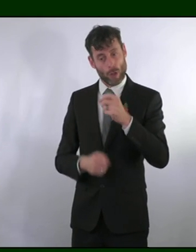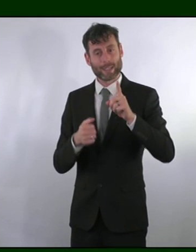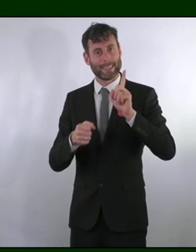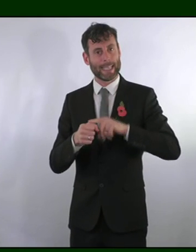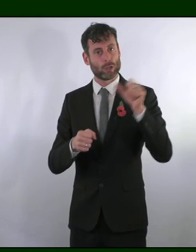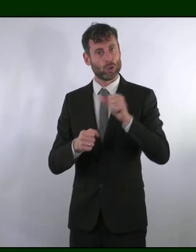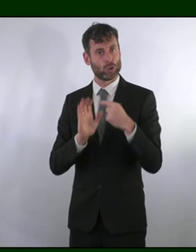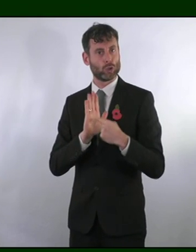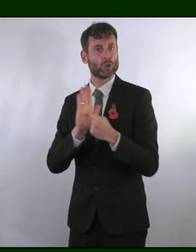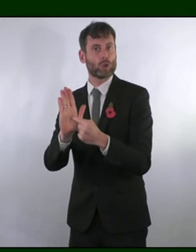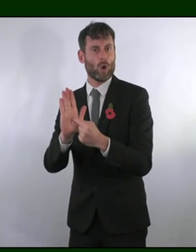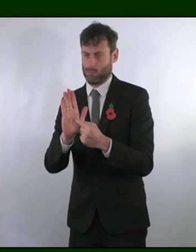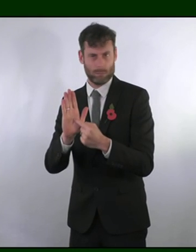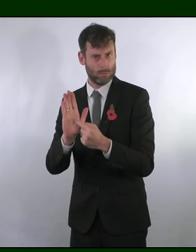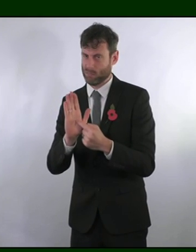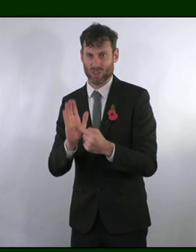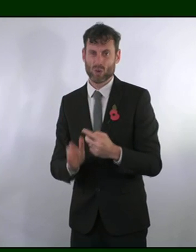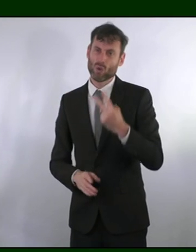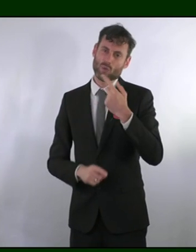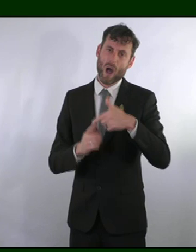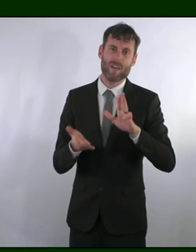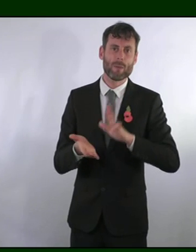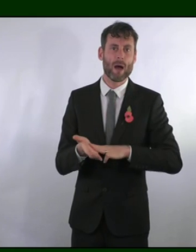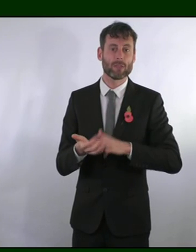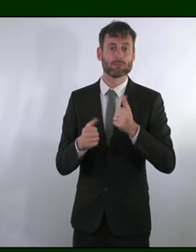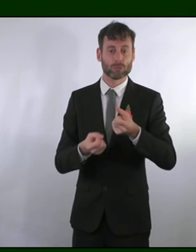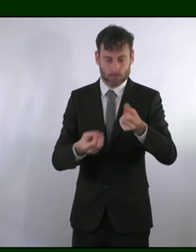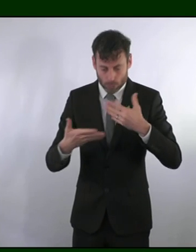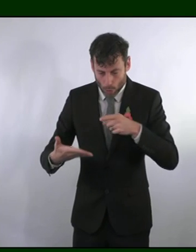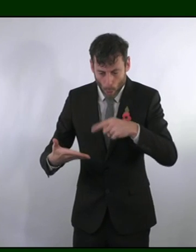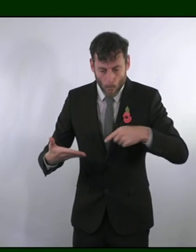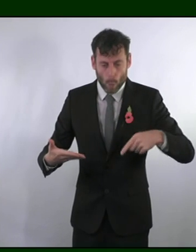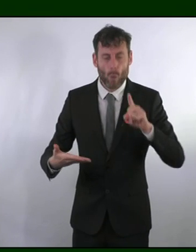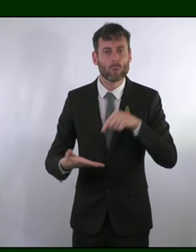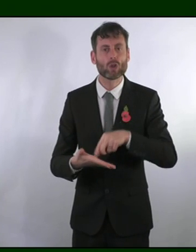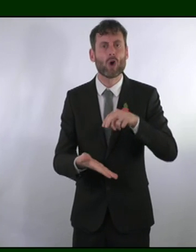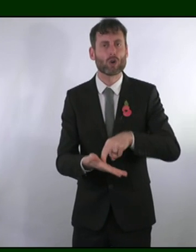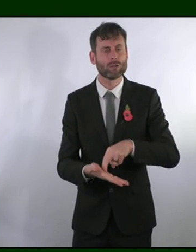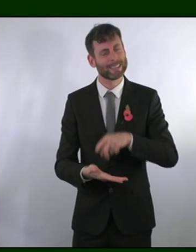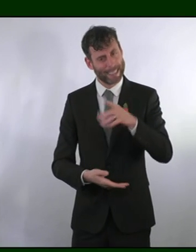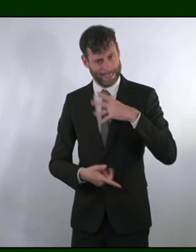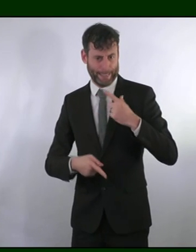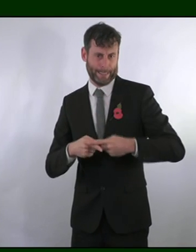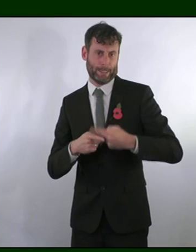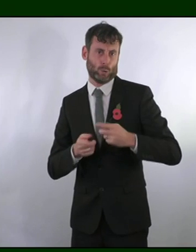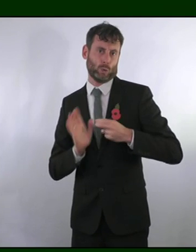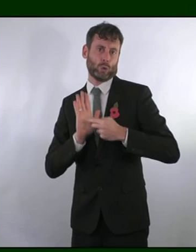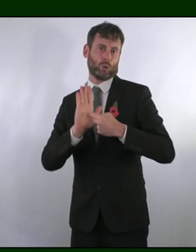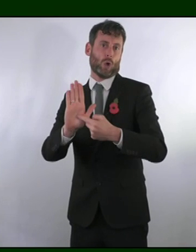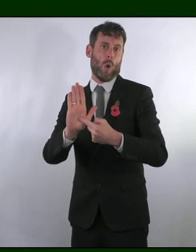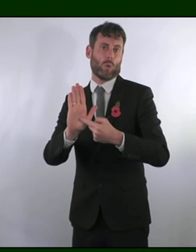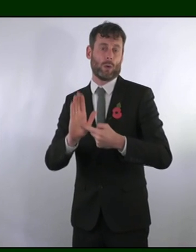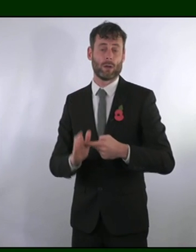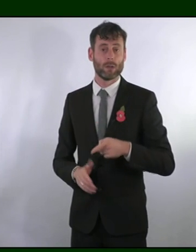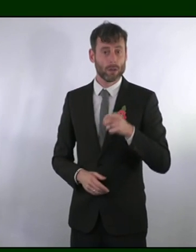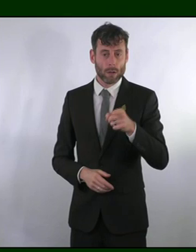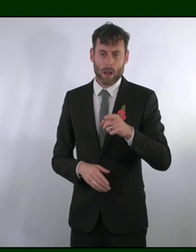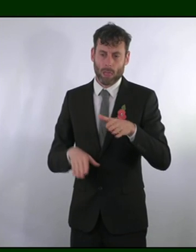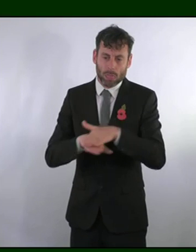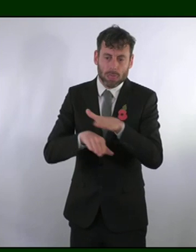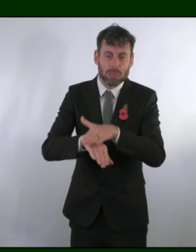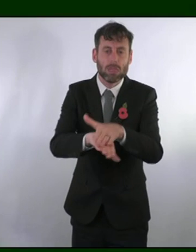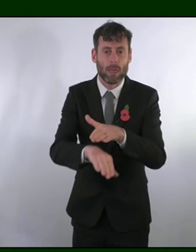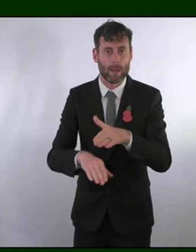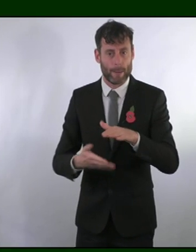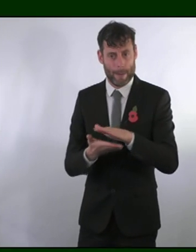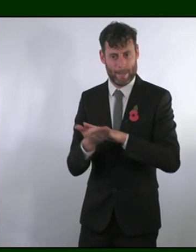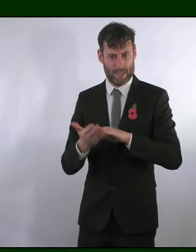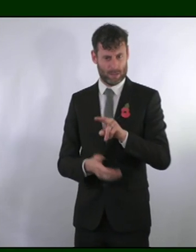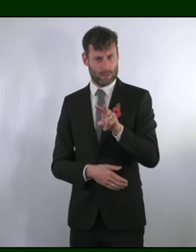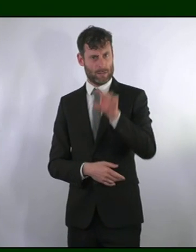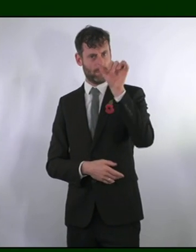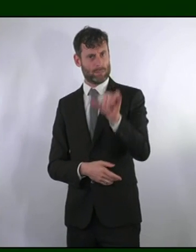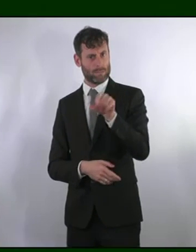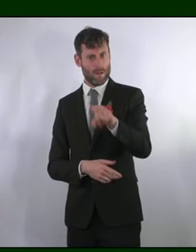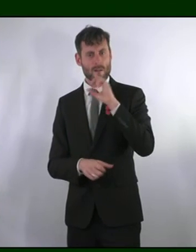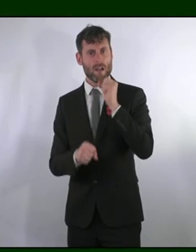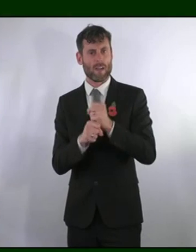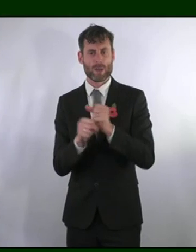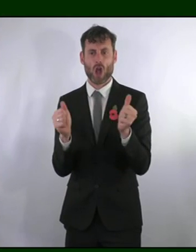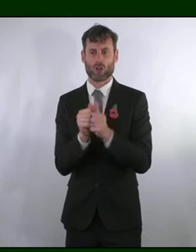Will the Prime Minister commit to publishing all contracts within the legal limit, and does he accept that the failure to address this scandal affects his Government’s awarding of public contracts?